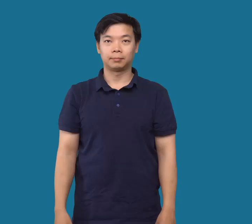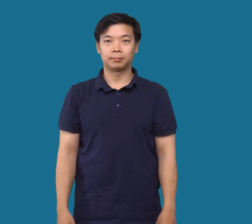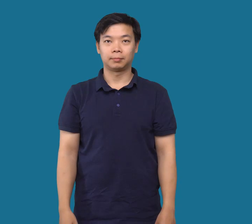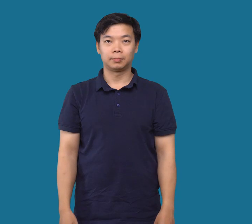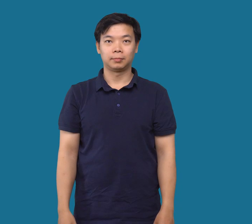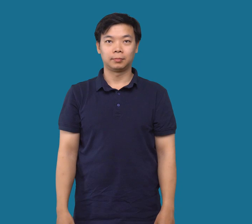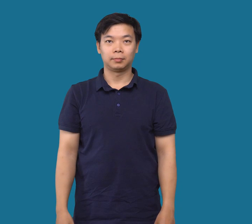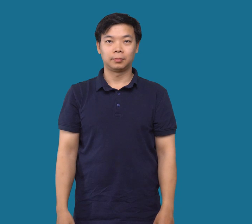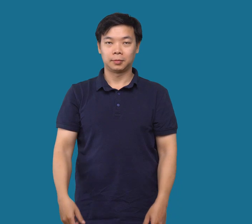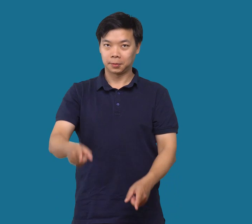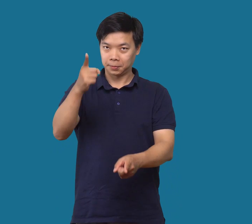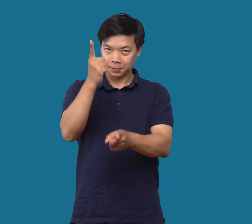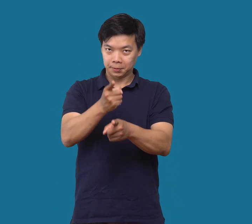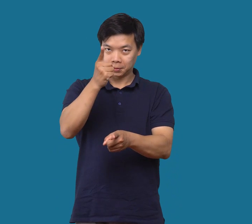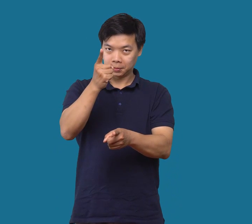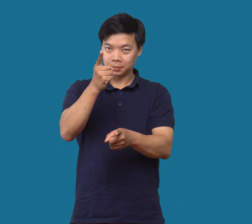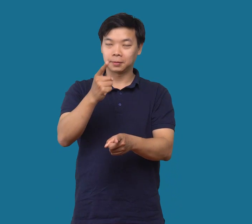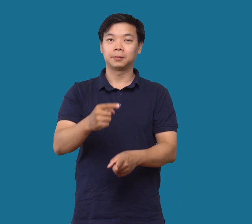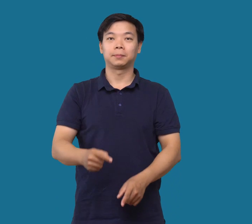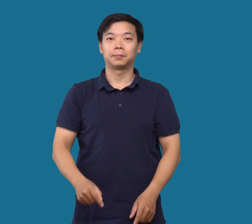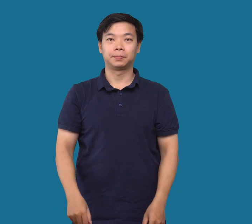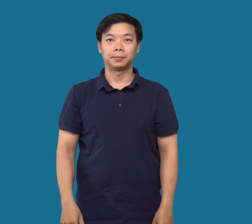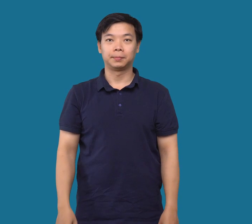chính xác